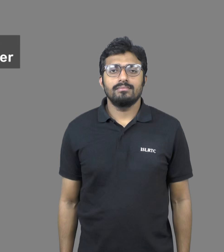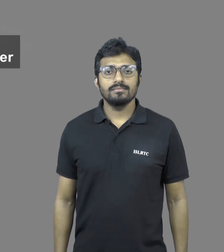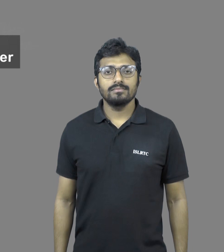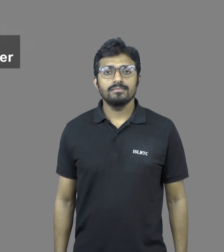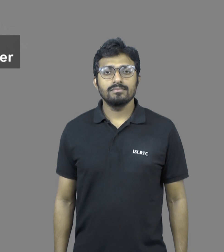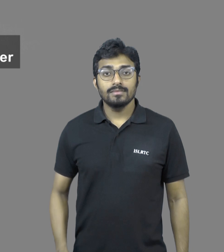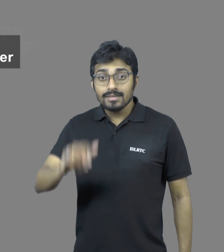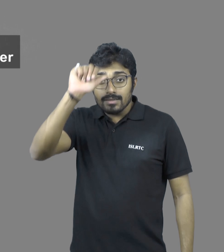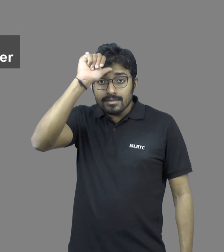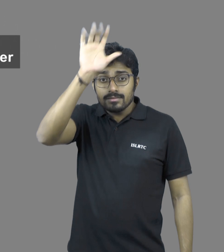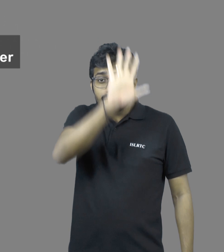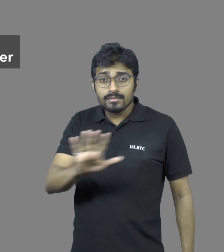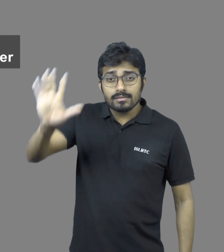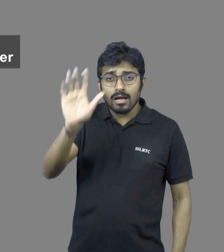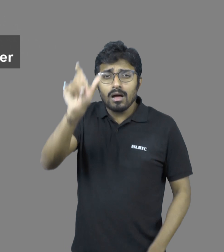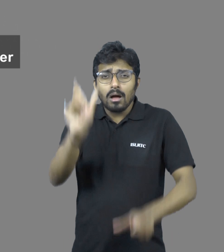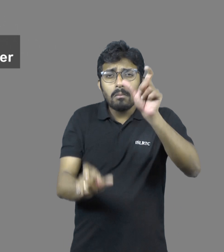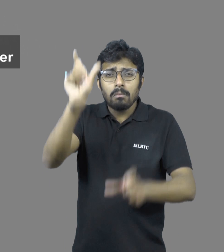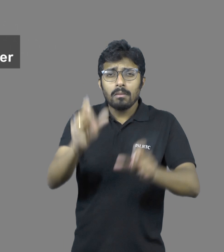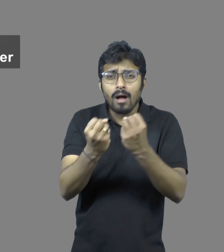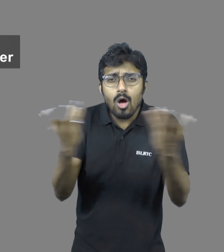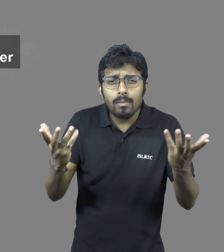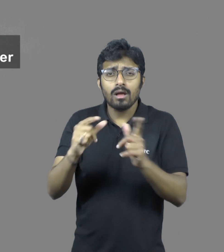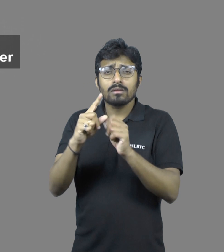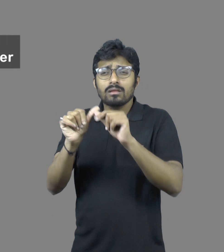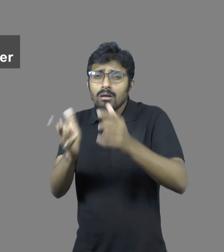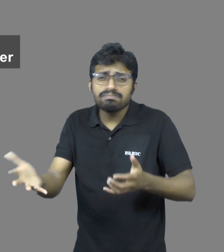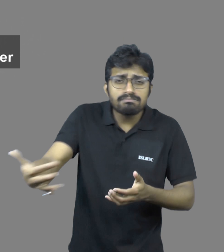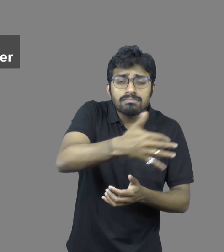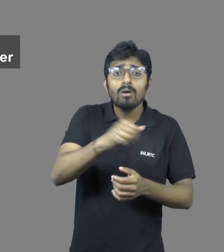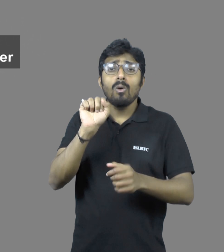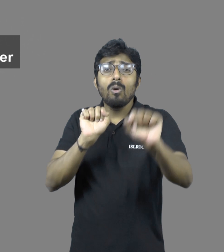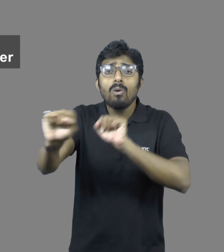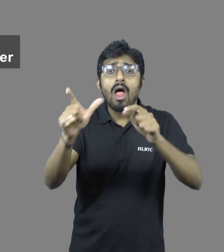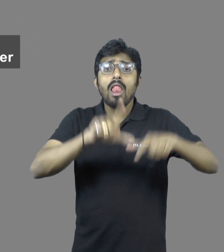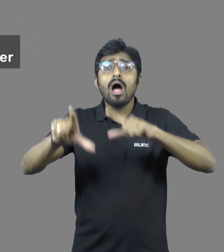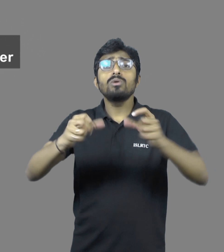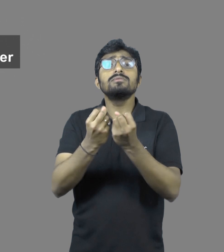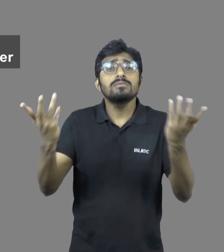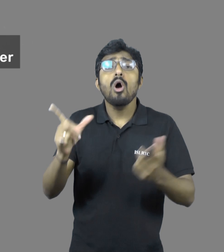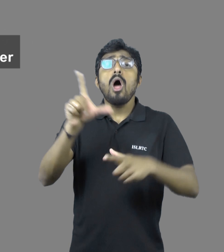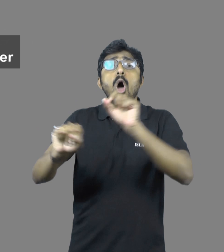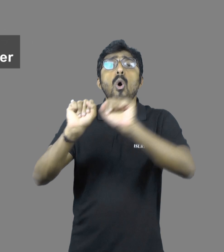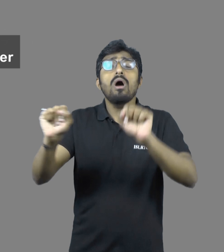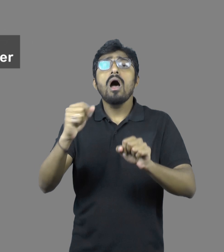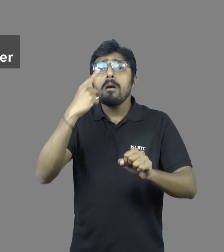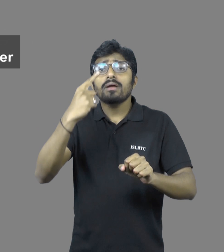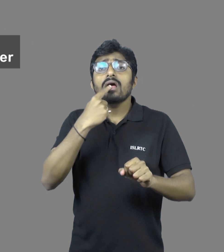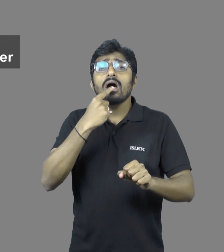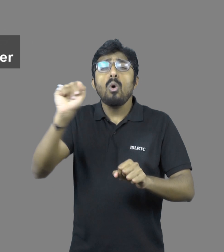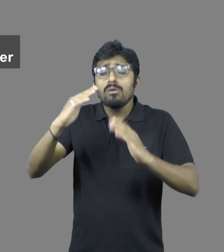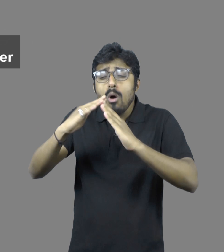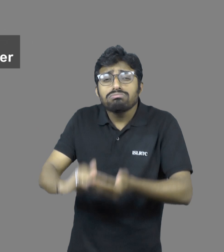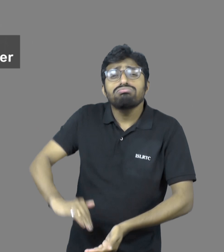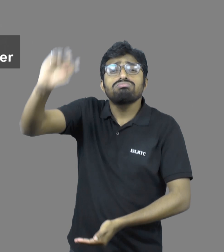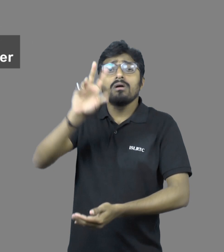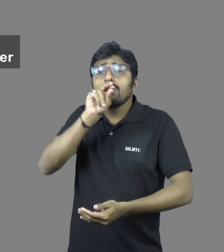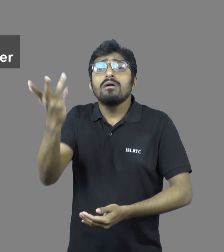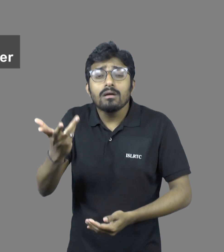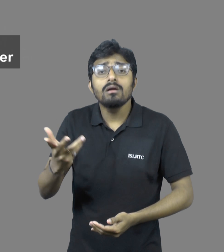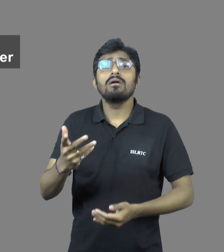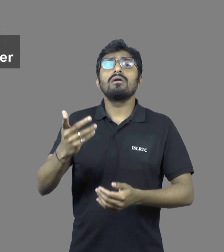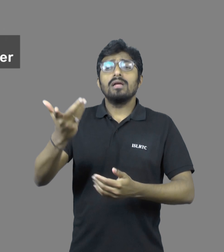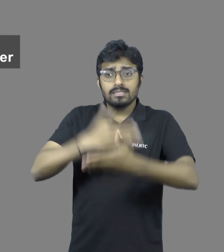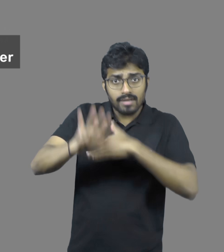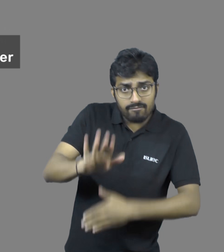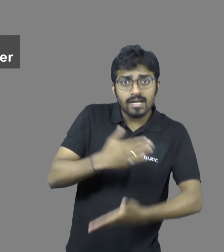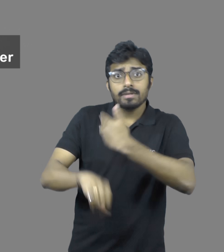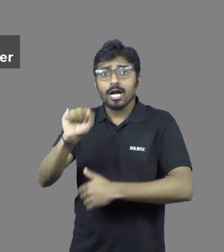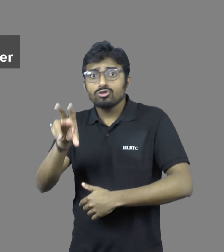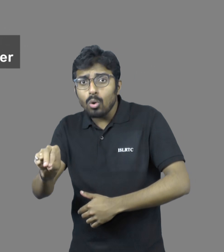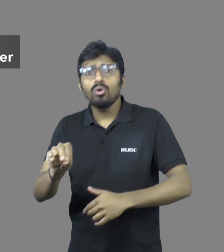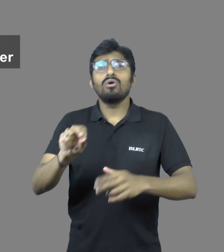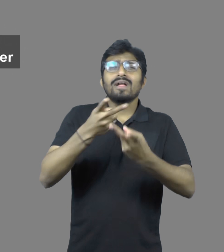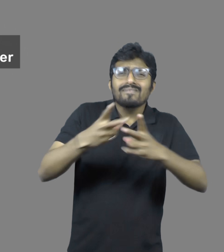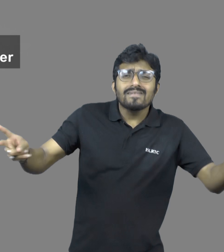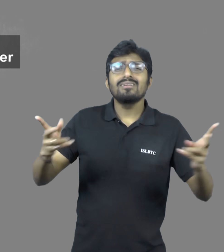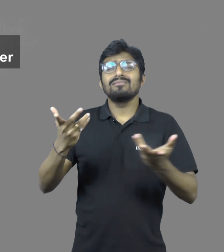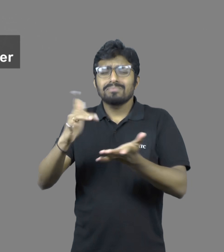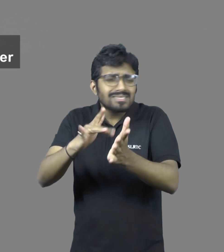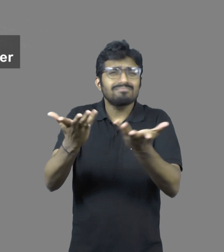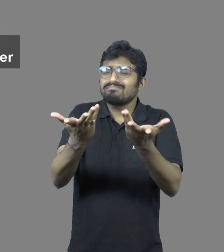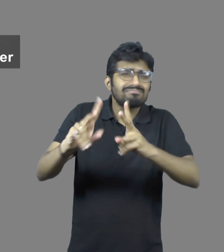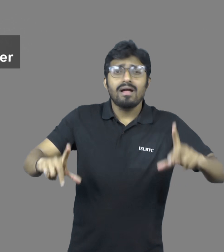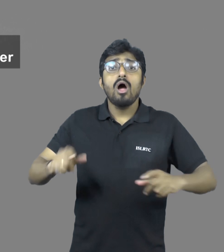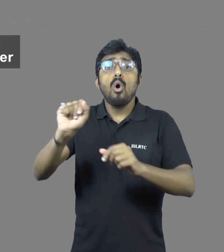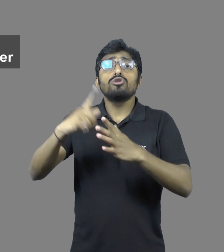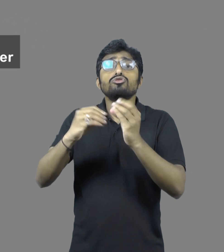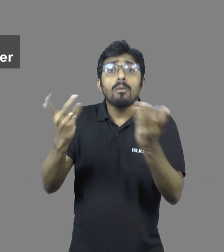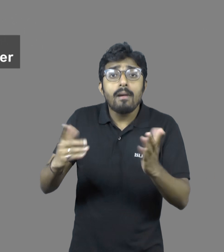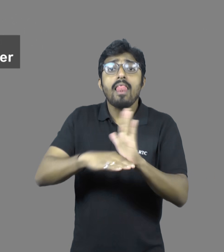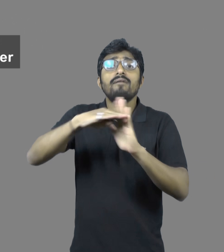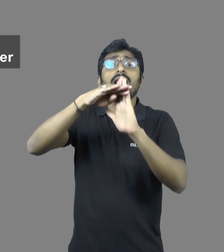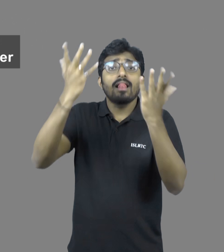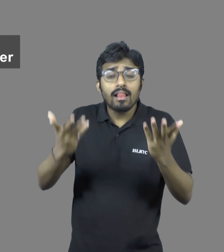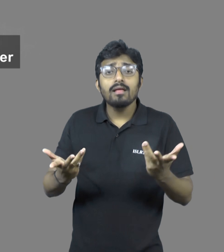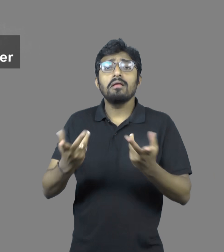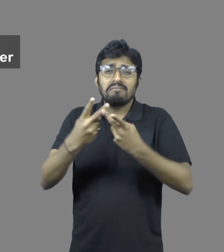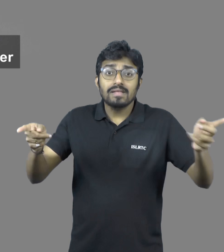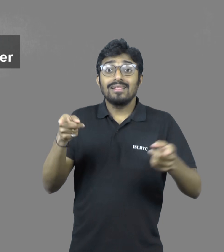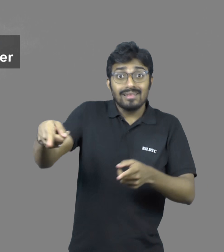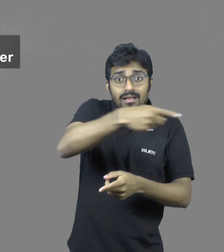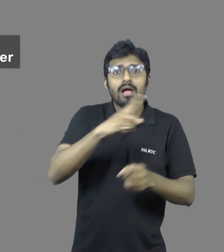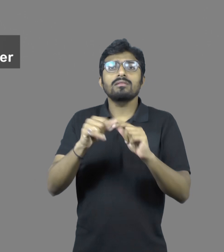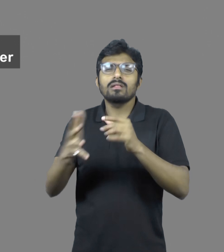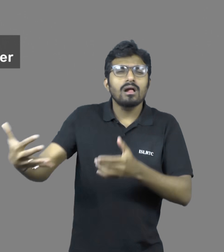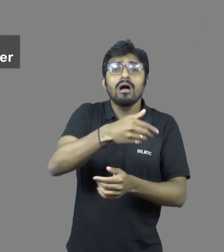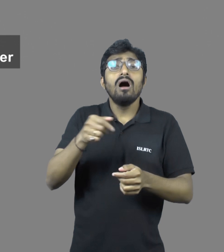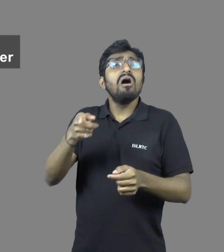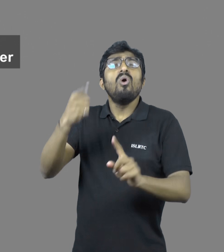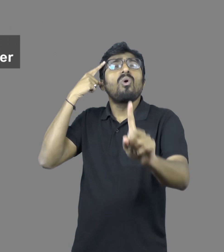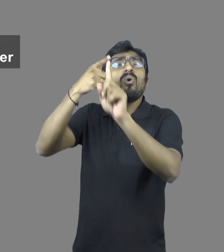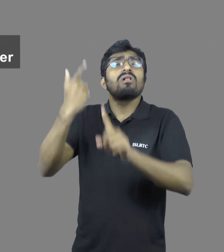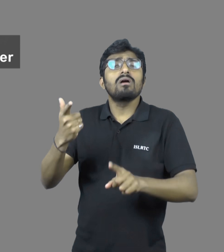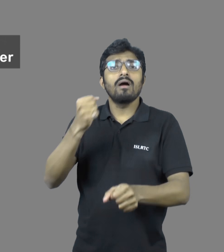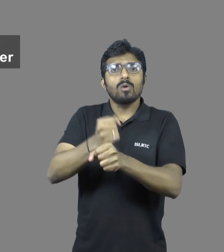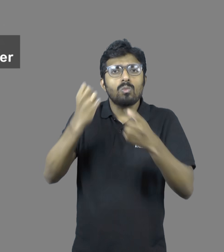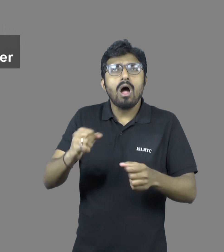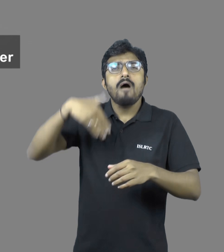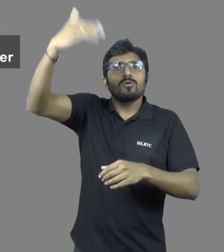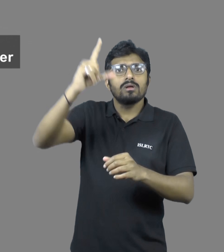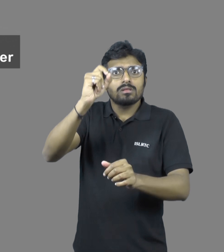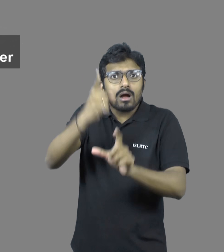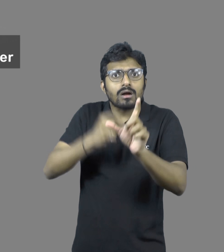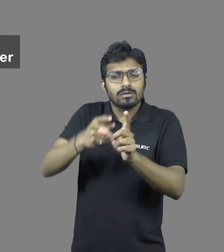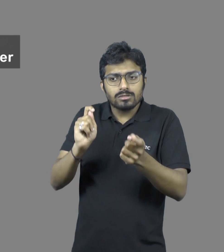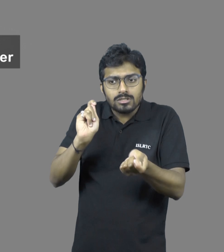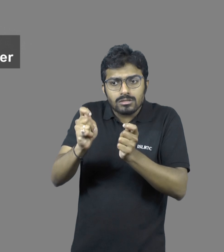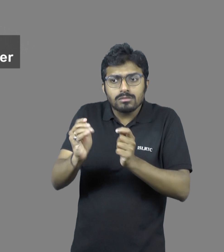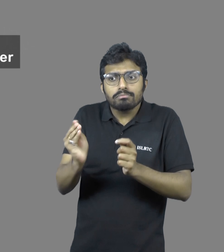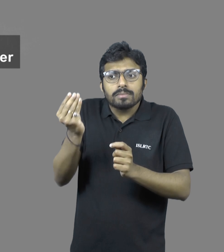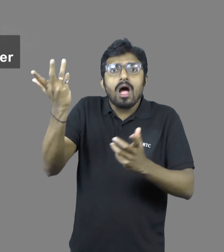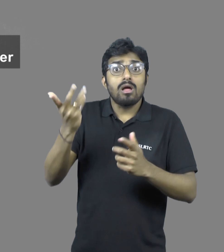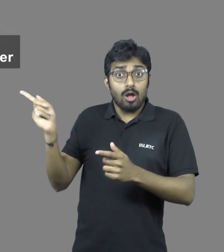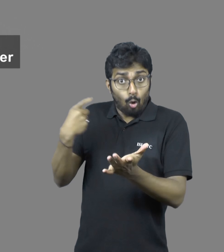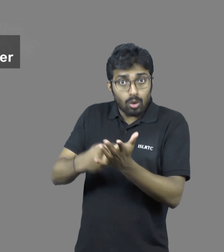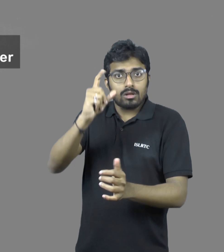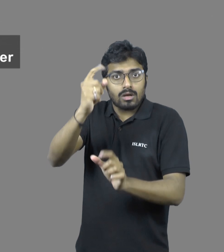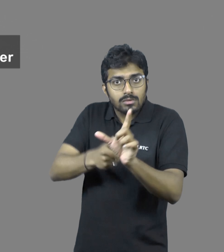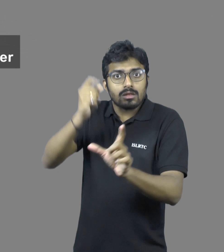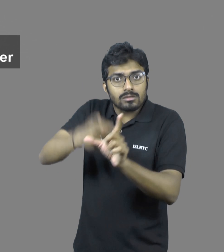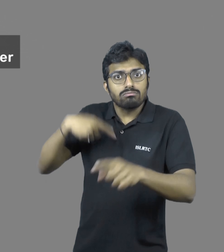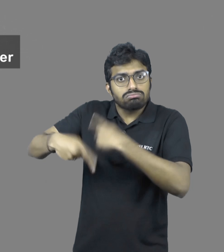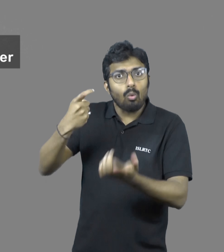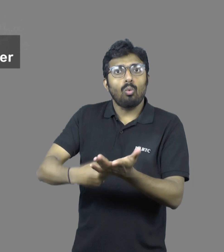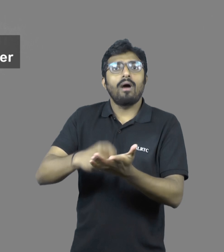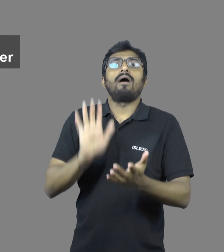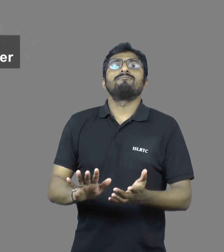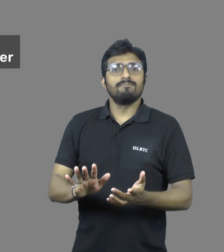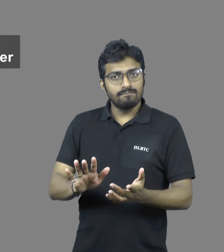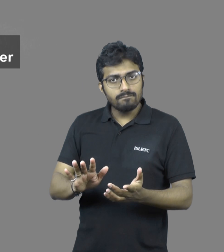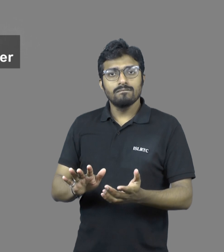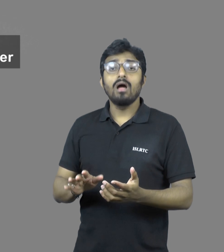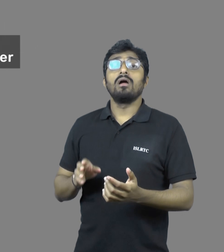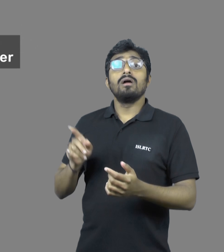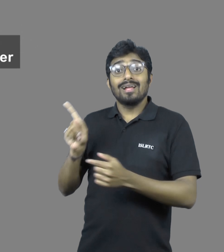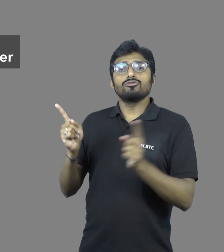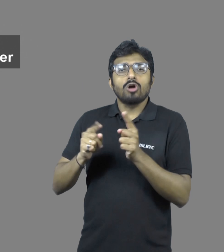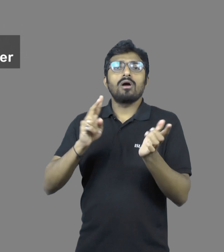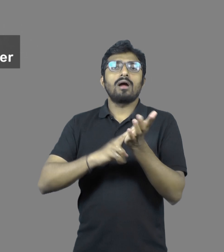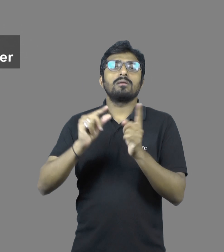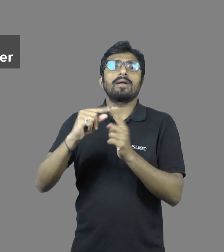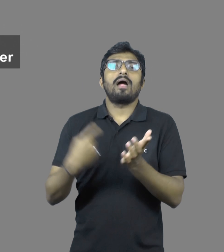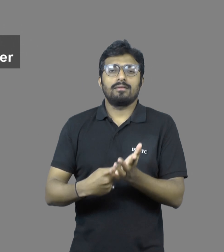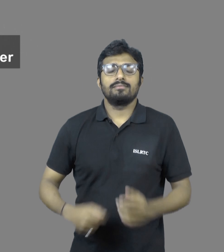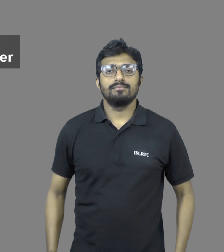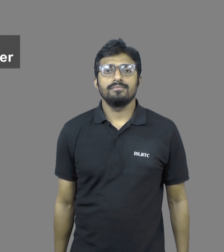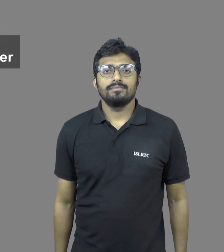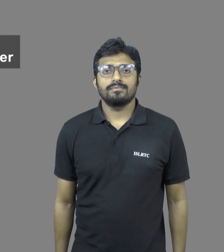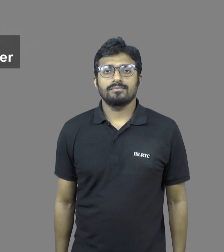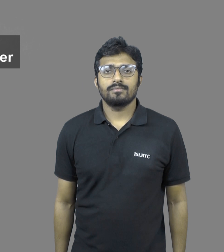Npr- National Population Register